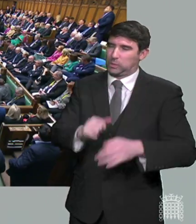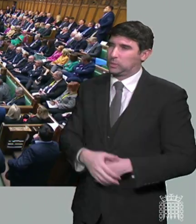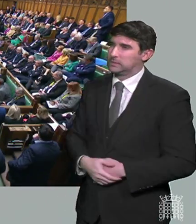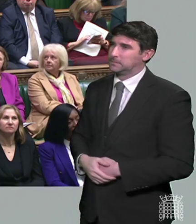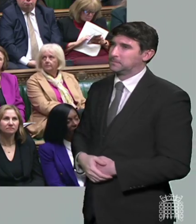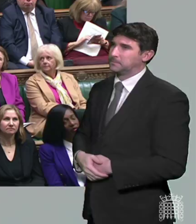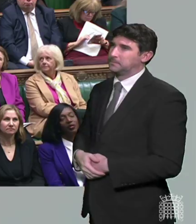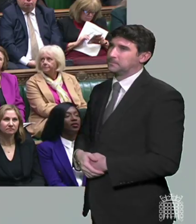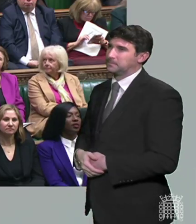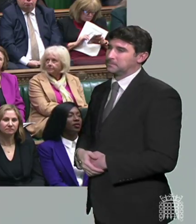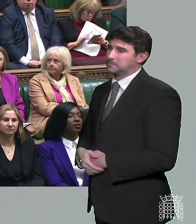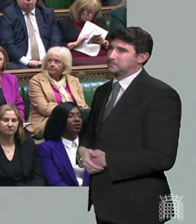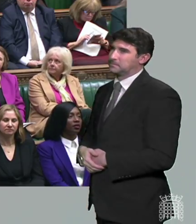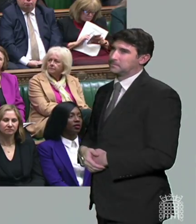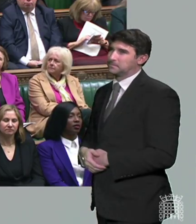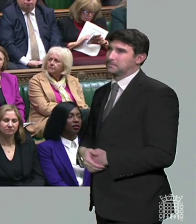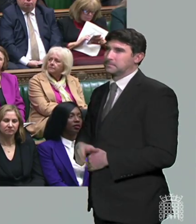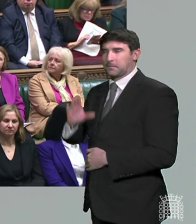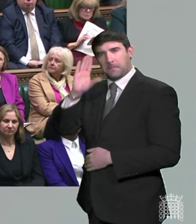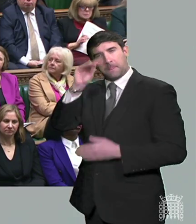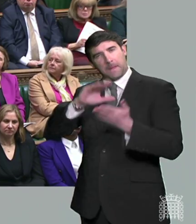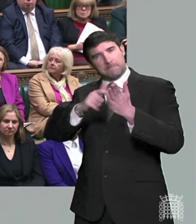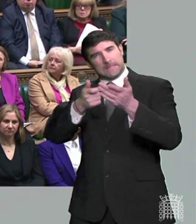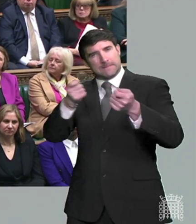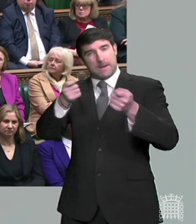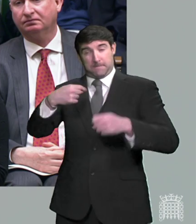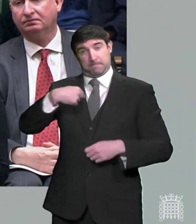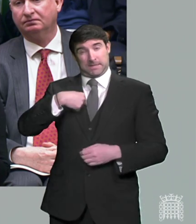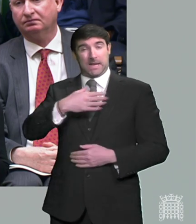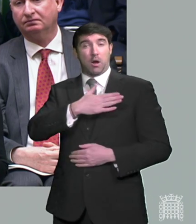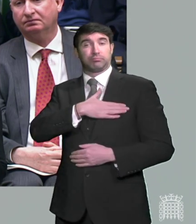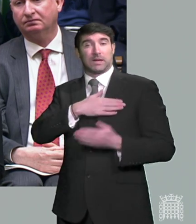When I had breast cancer, I had phenomenal nurses.